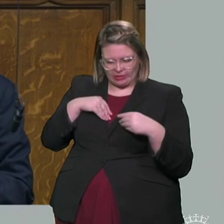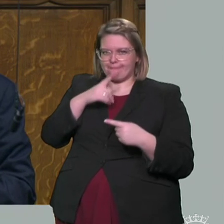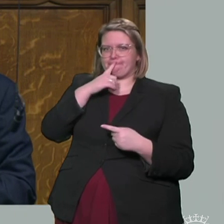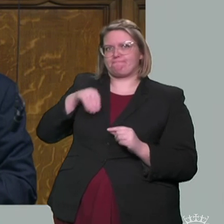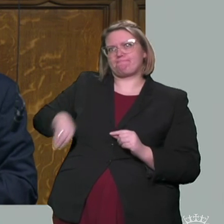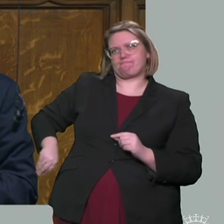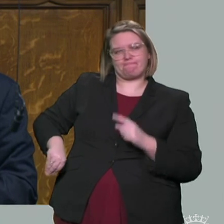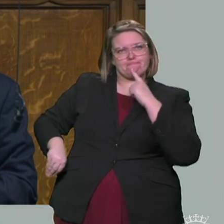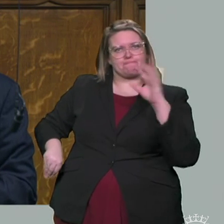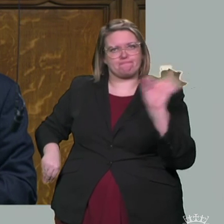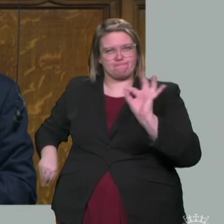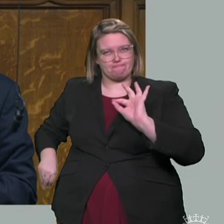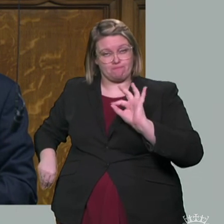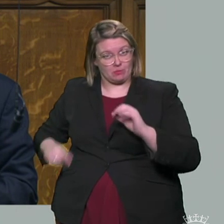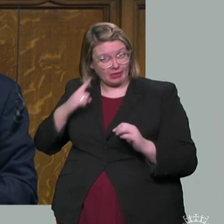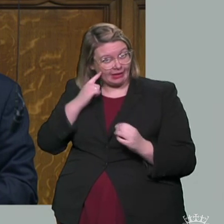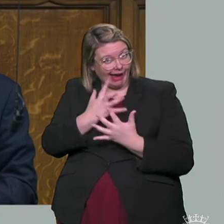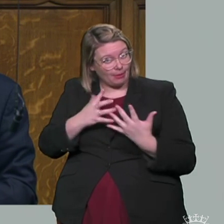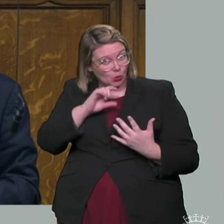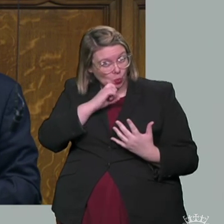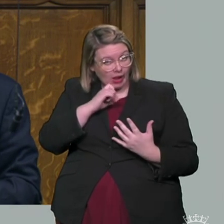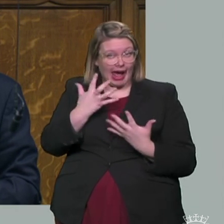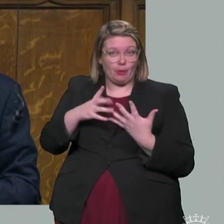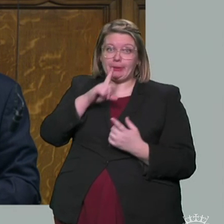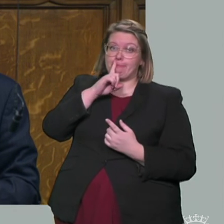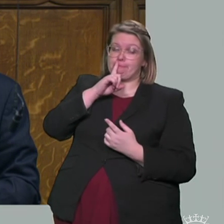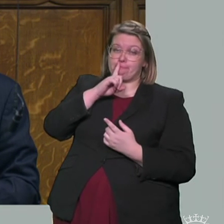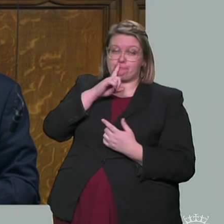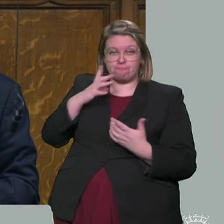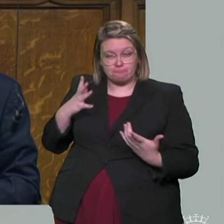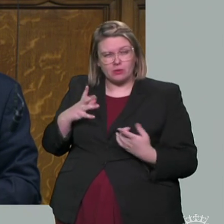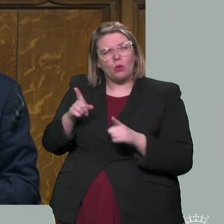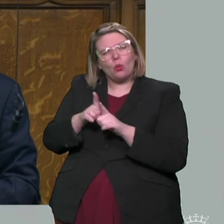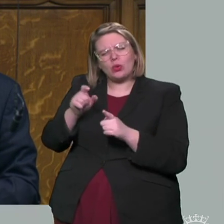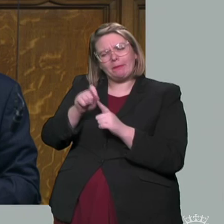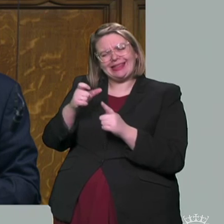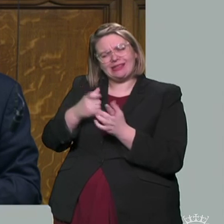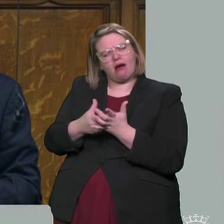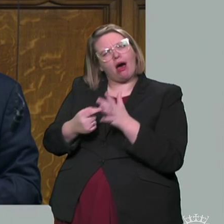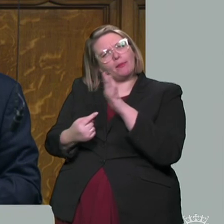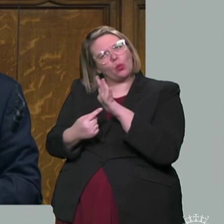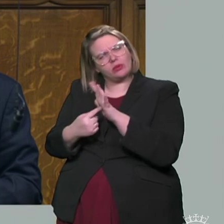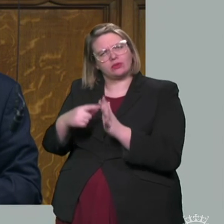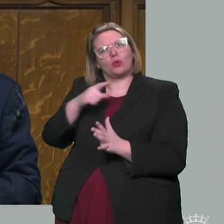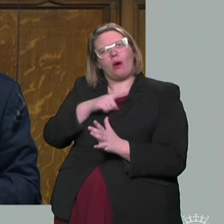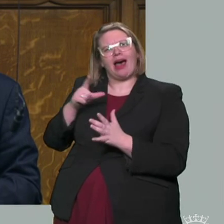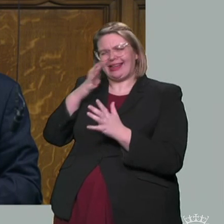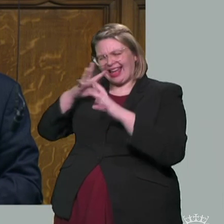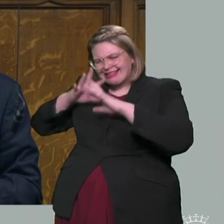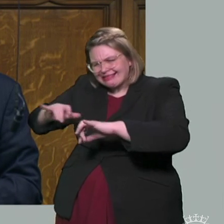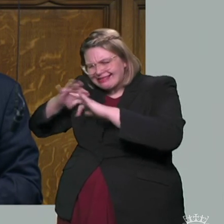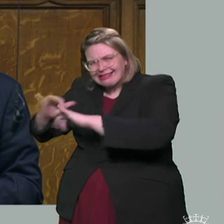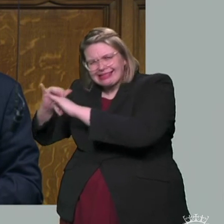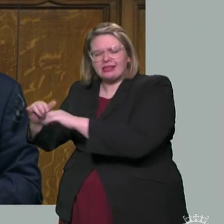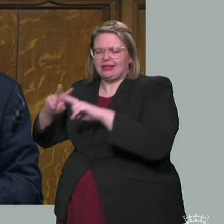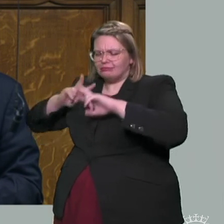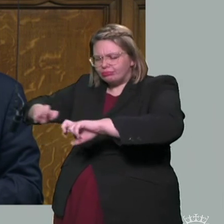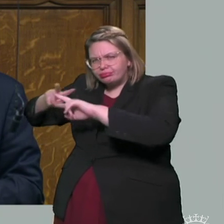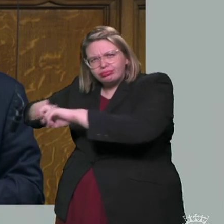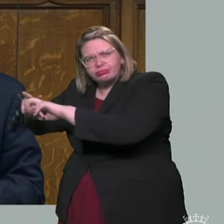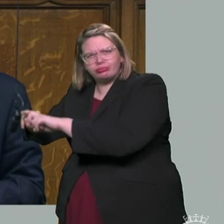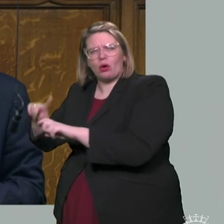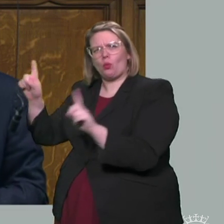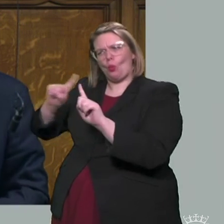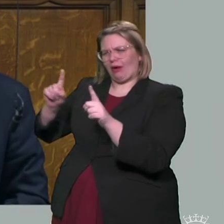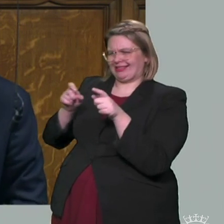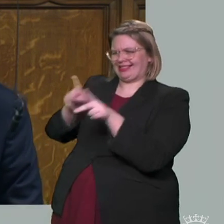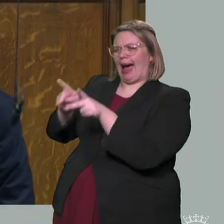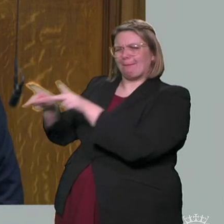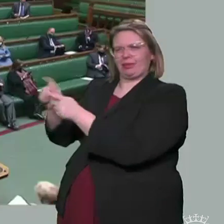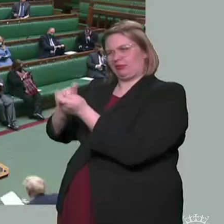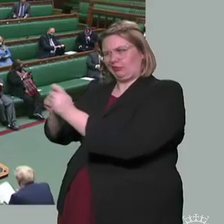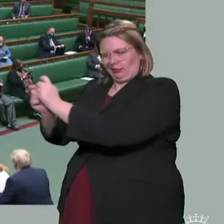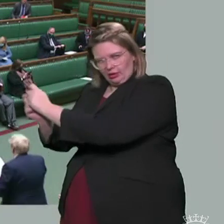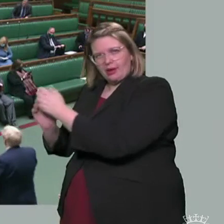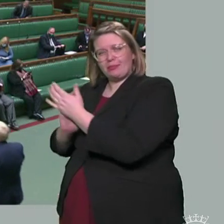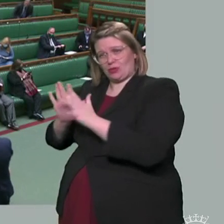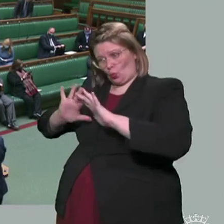As PCR tests are important for analysing the genome of the virus, what affect will that non-reporting have on our ability to look at new variants that develop?